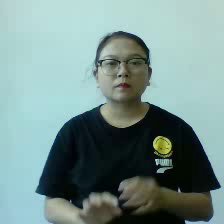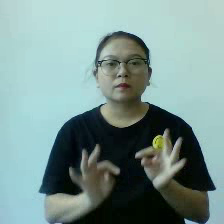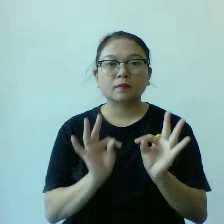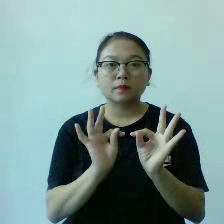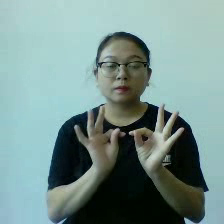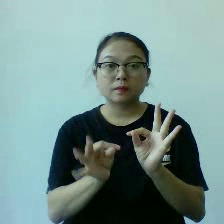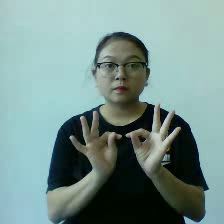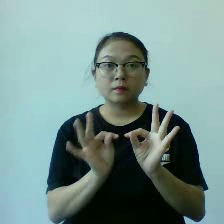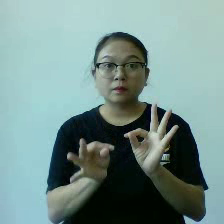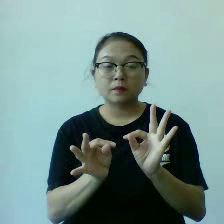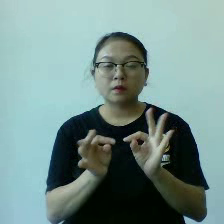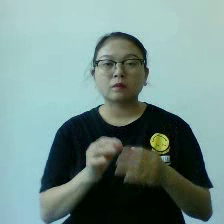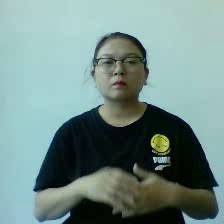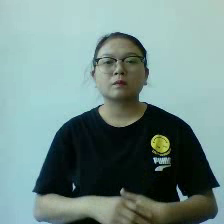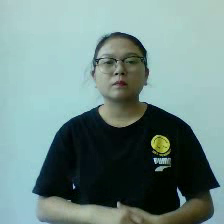Rau